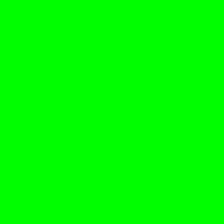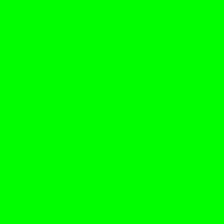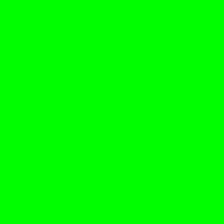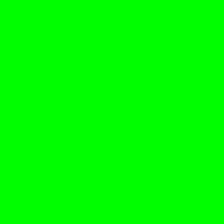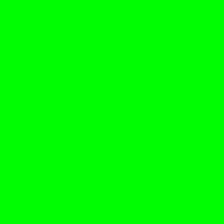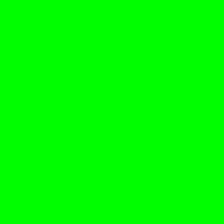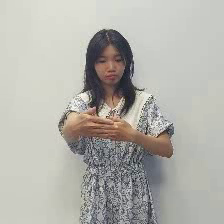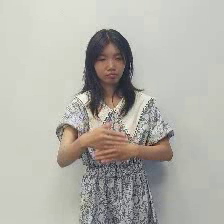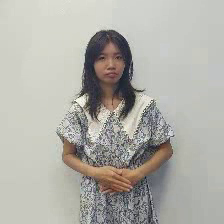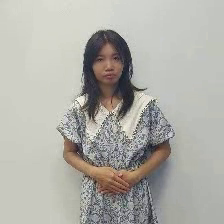Xa